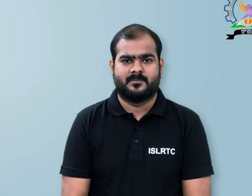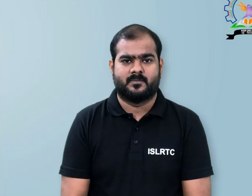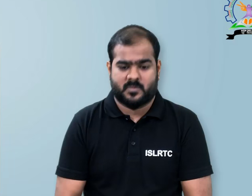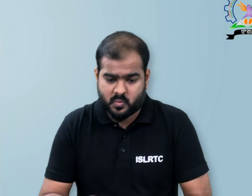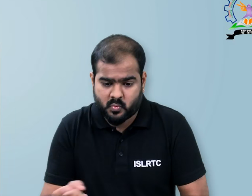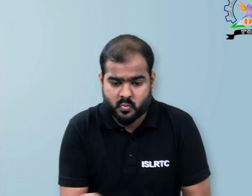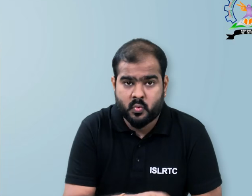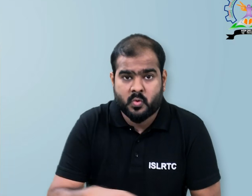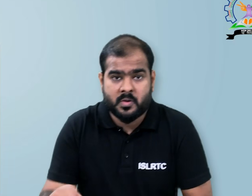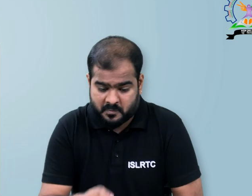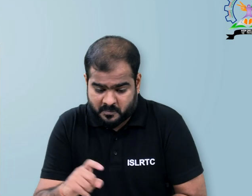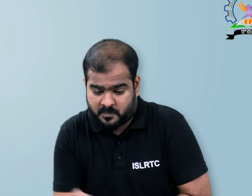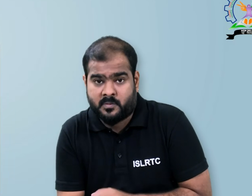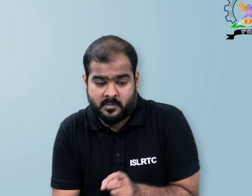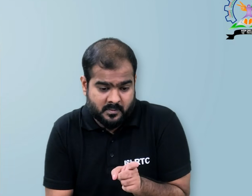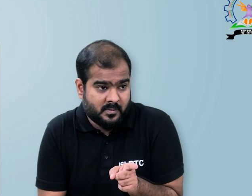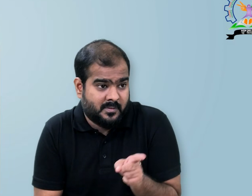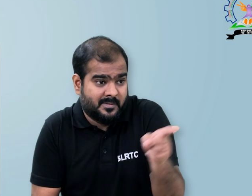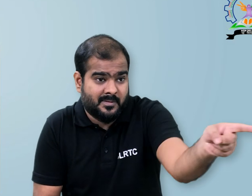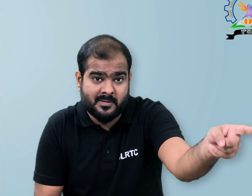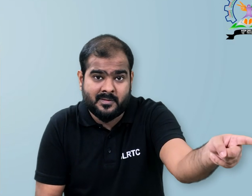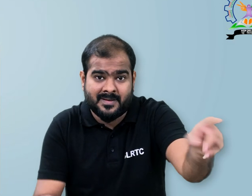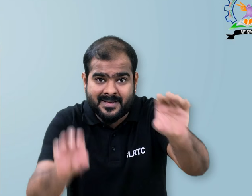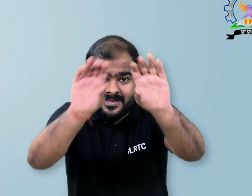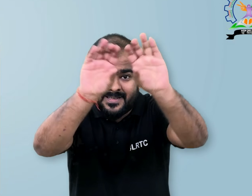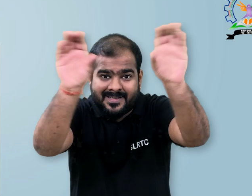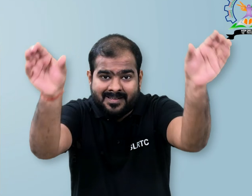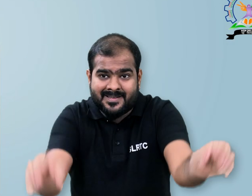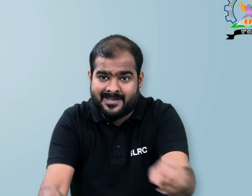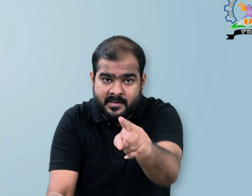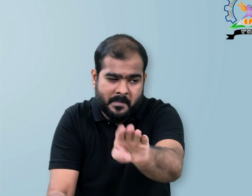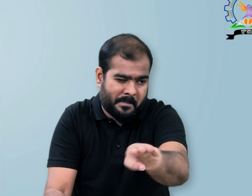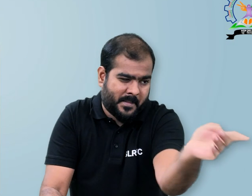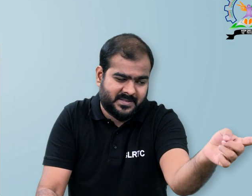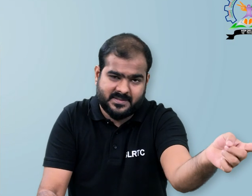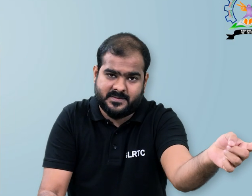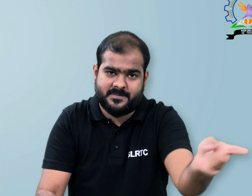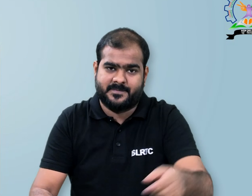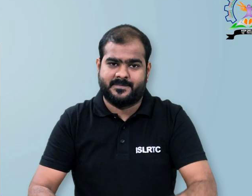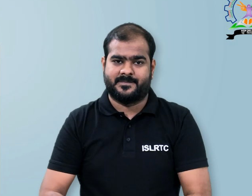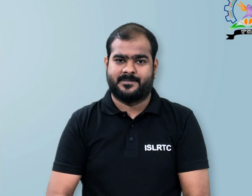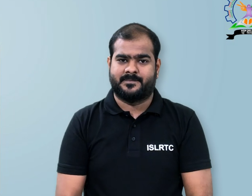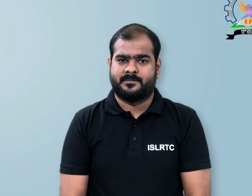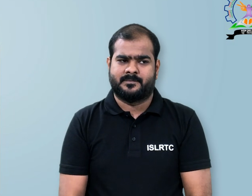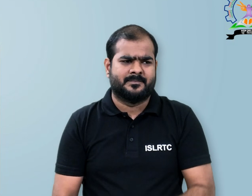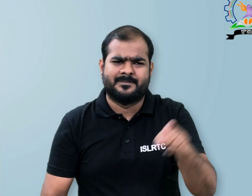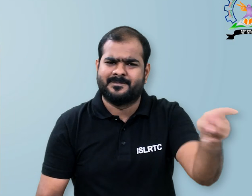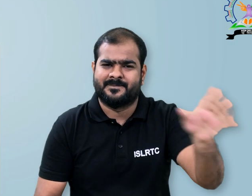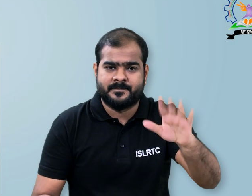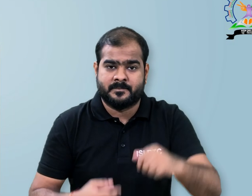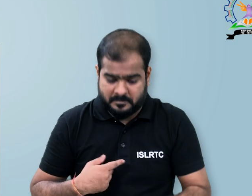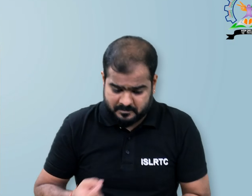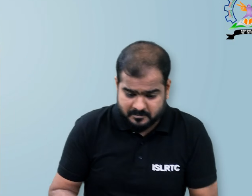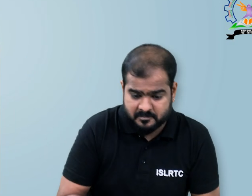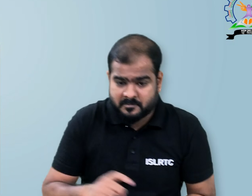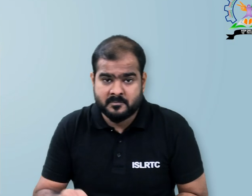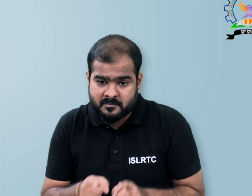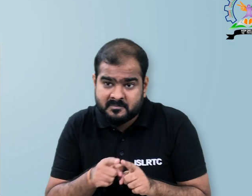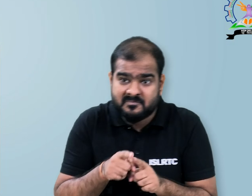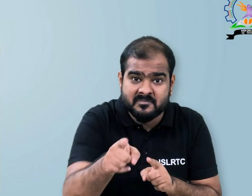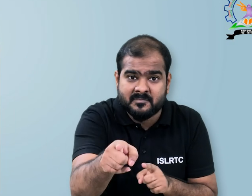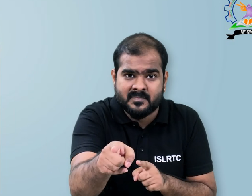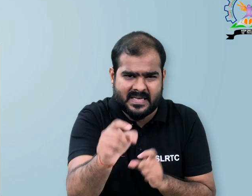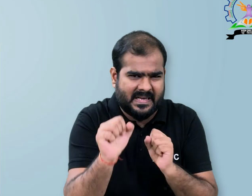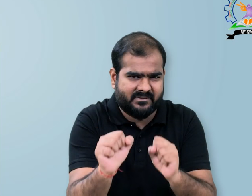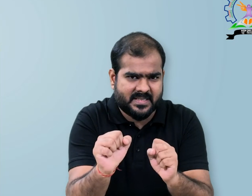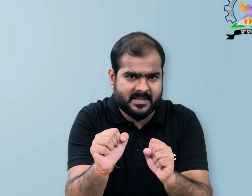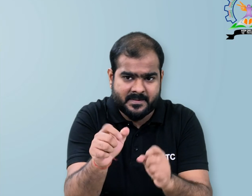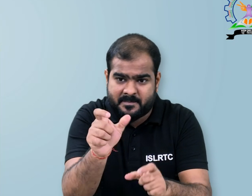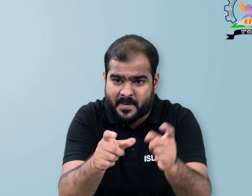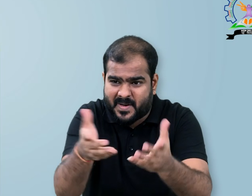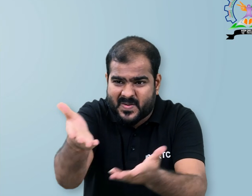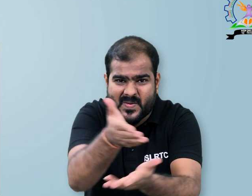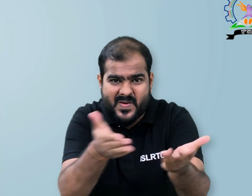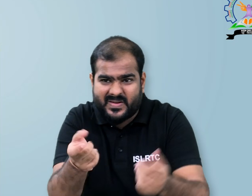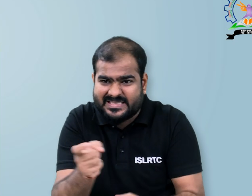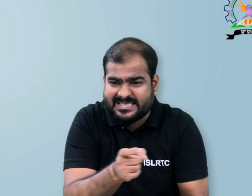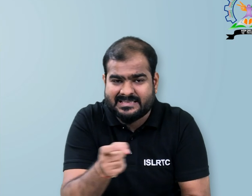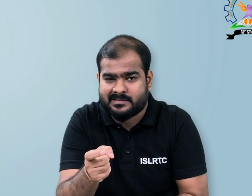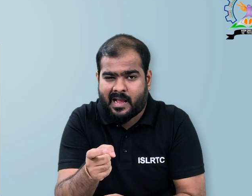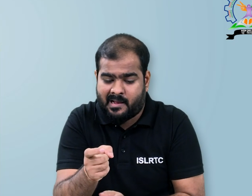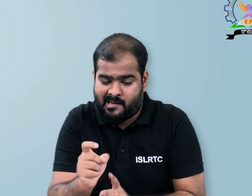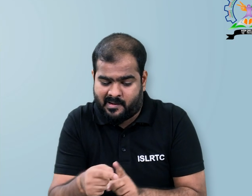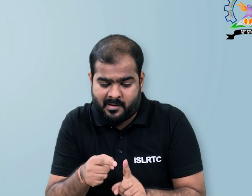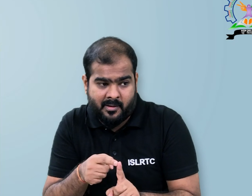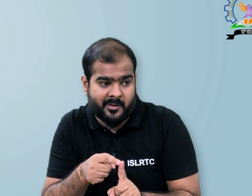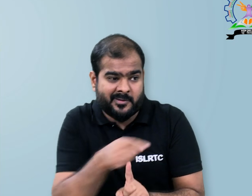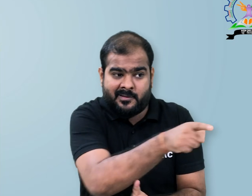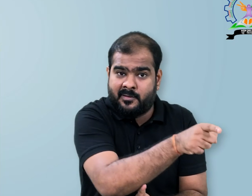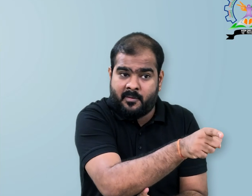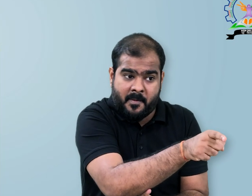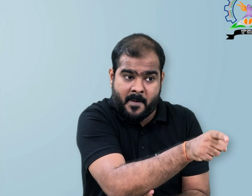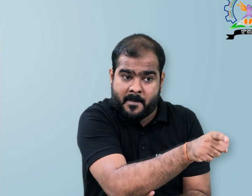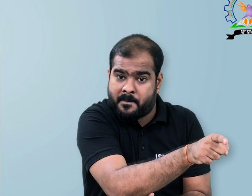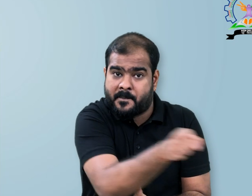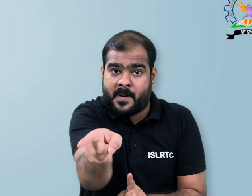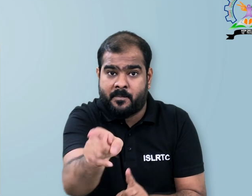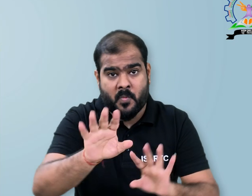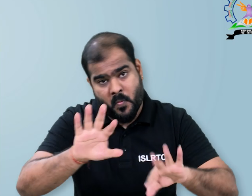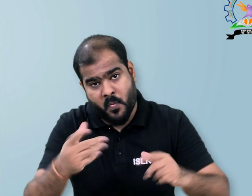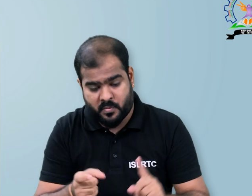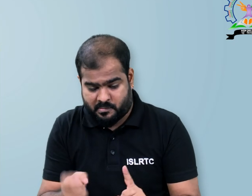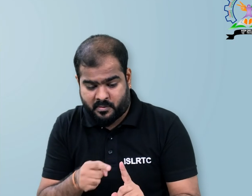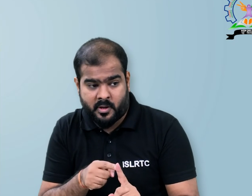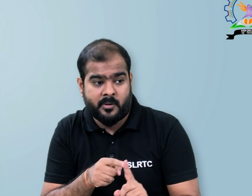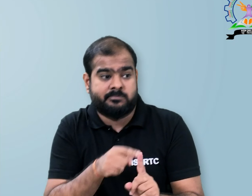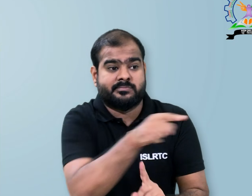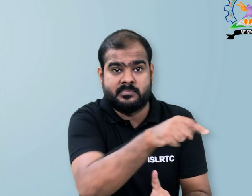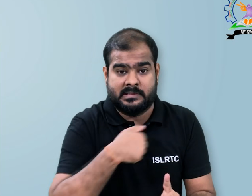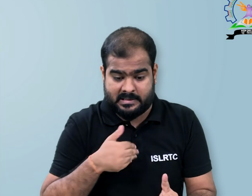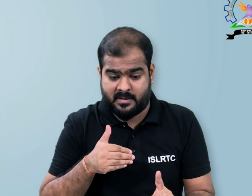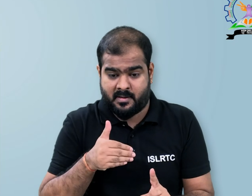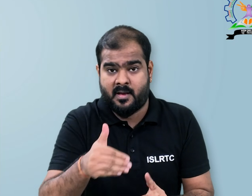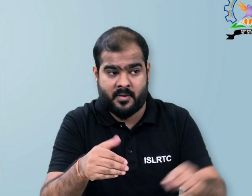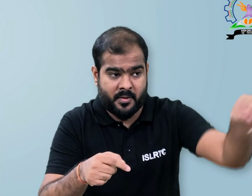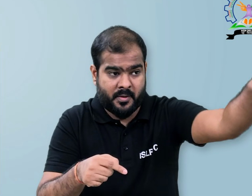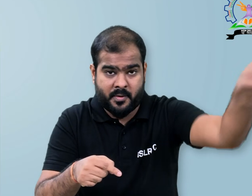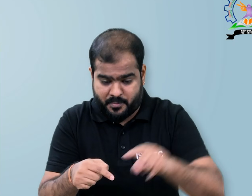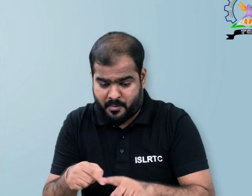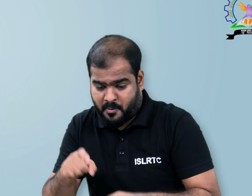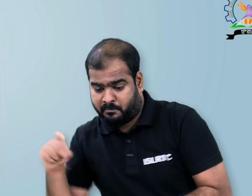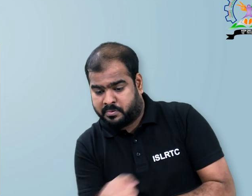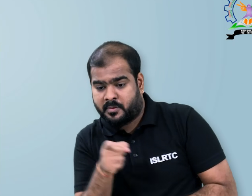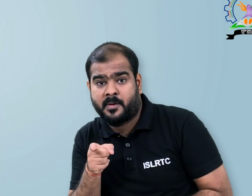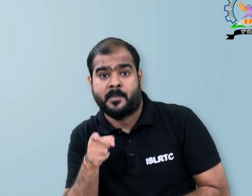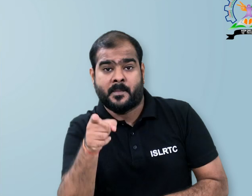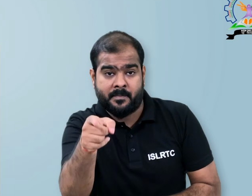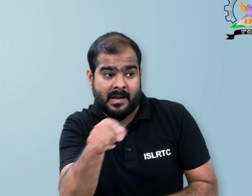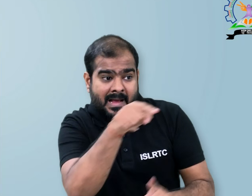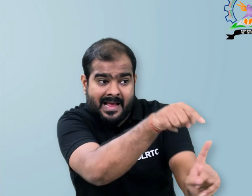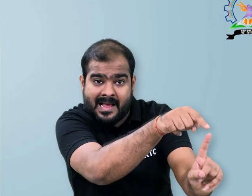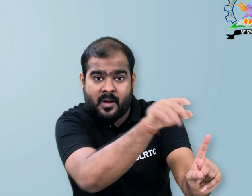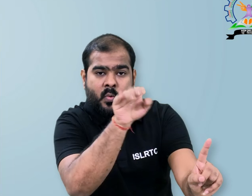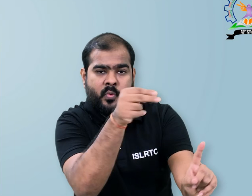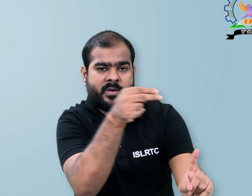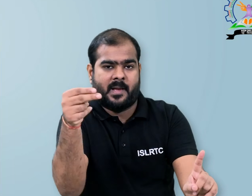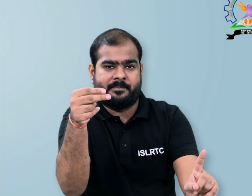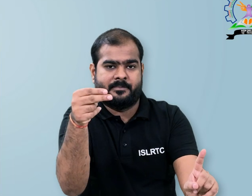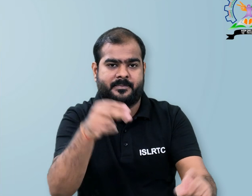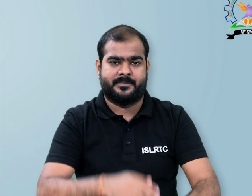Off-side Off-side: A rule violation where an attacking player is closer to the opponent's goal than the ball and the second-last opponent.